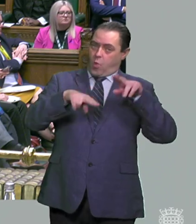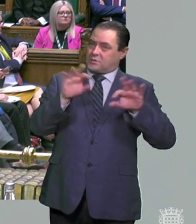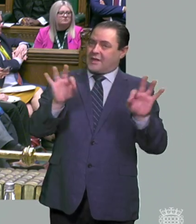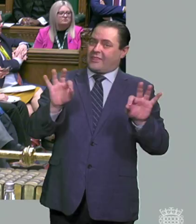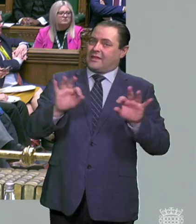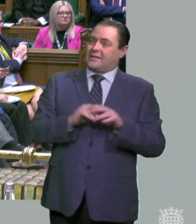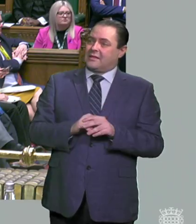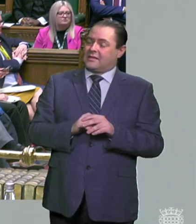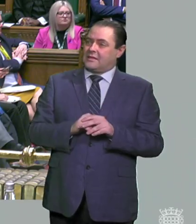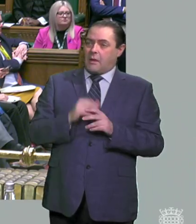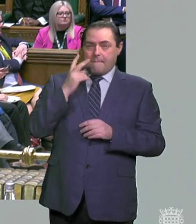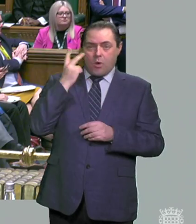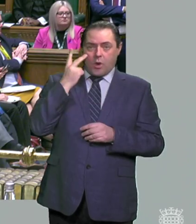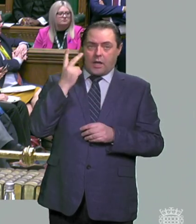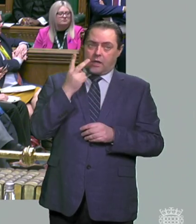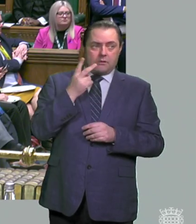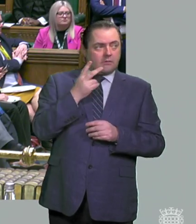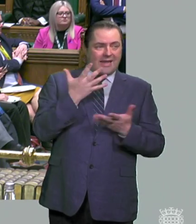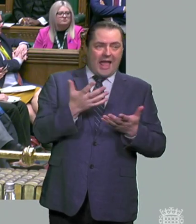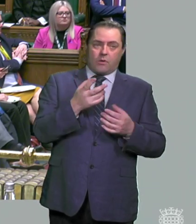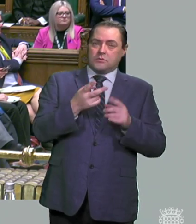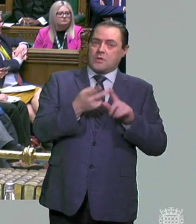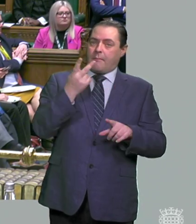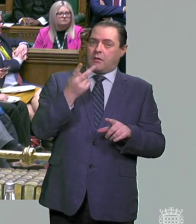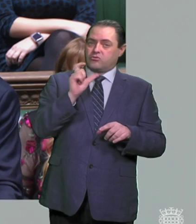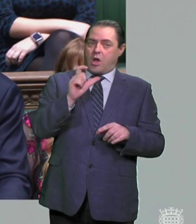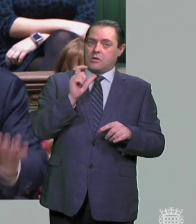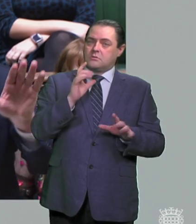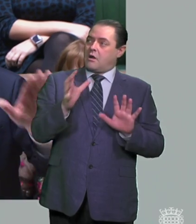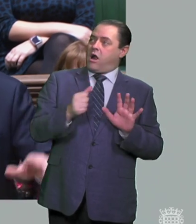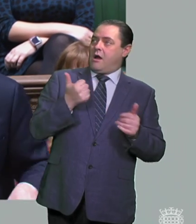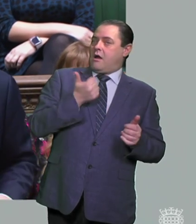Burglars are twice as likely to get away with it now as they were a decade ago.